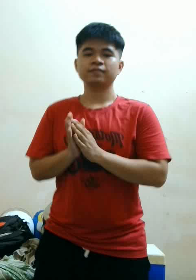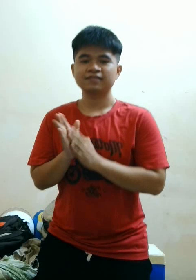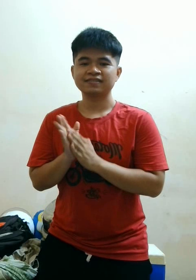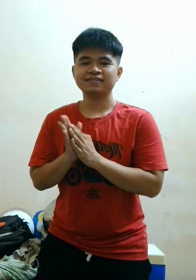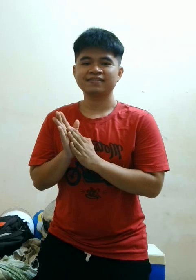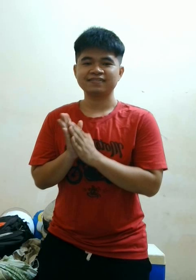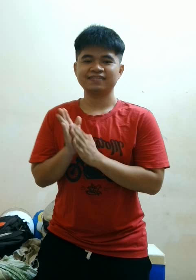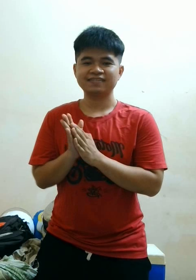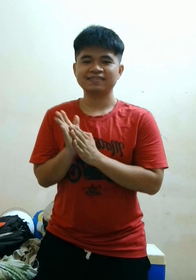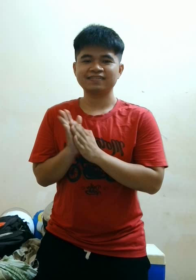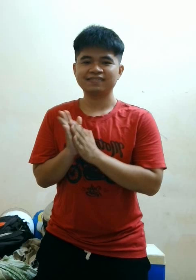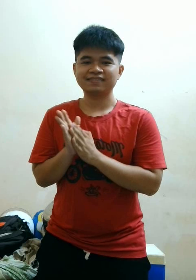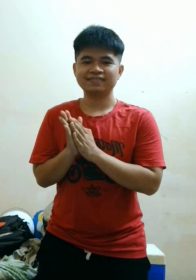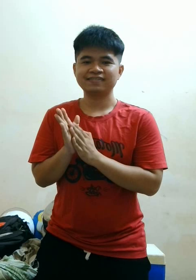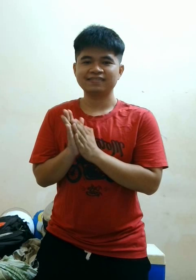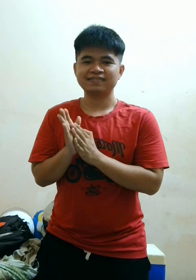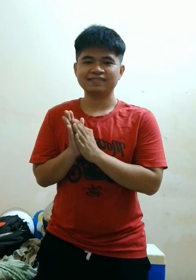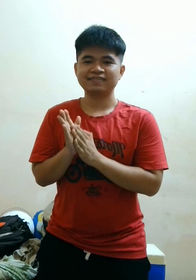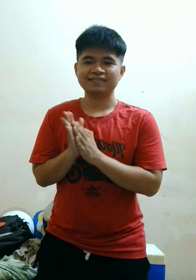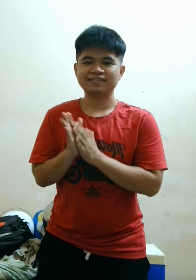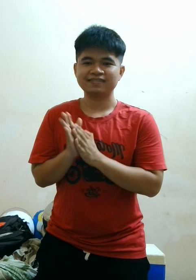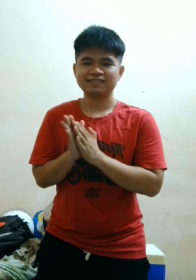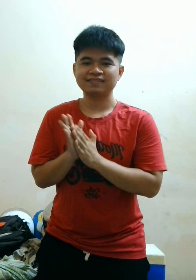hung thu